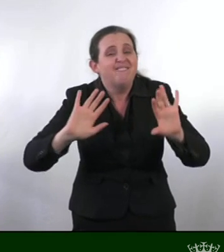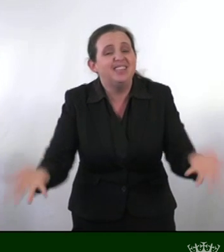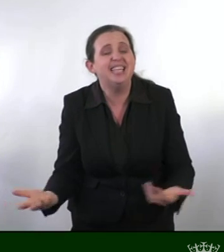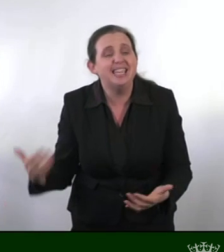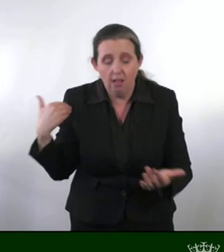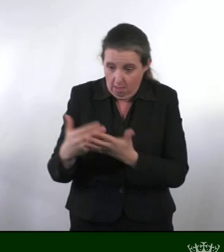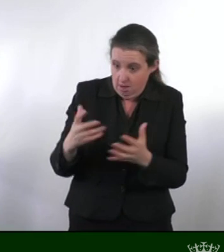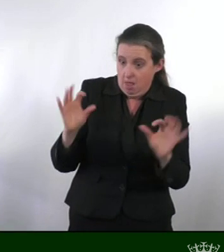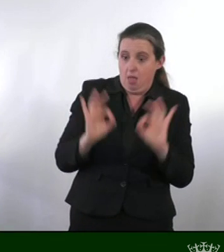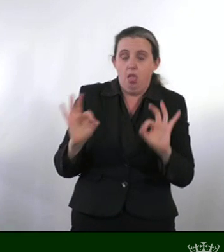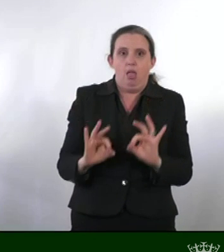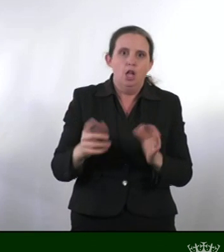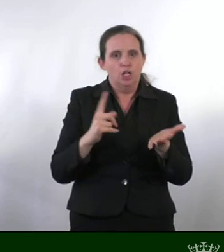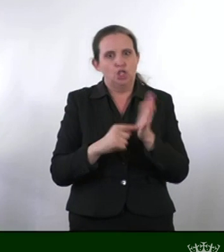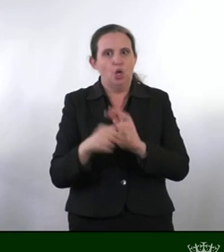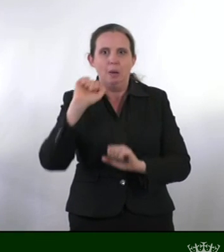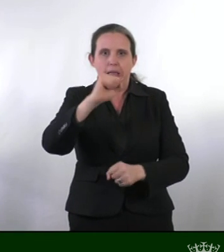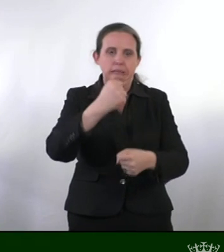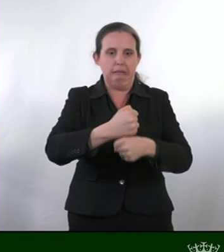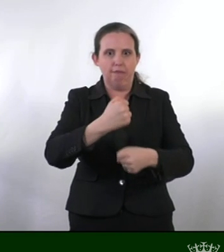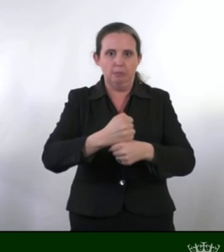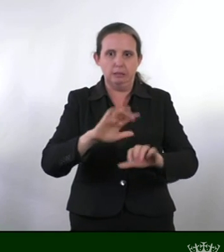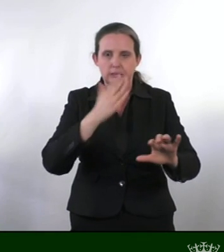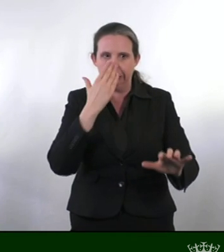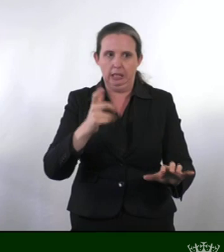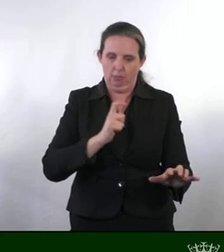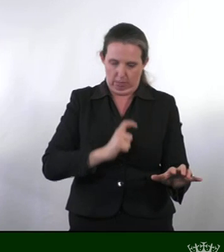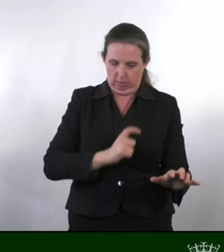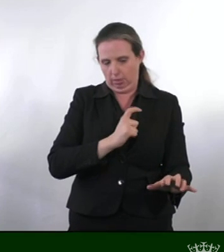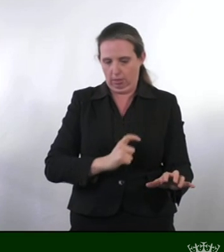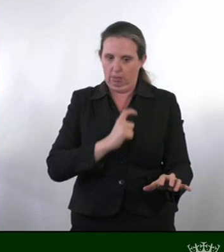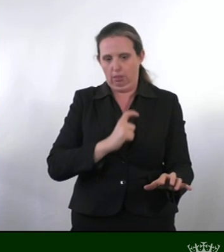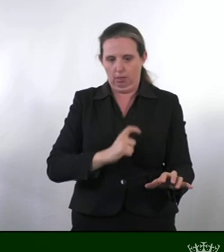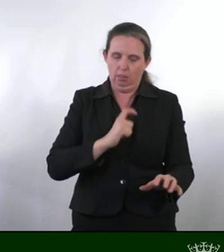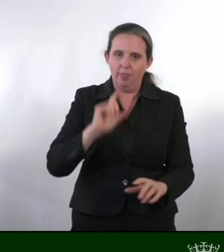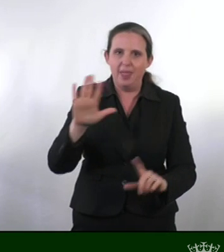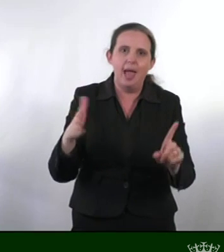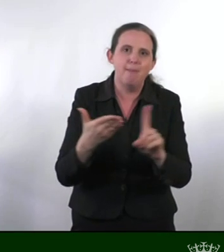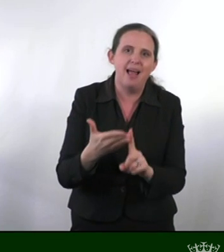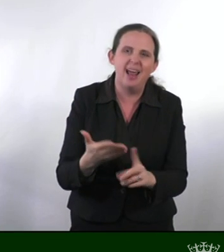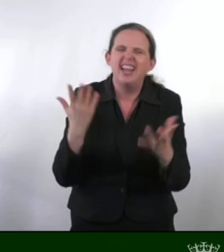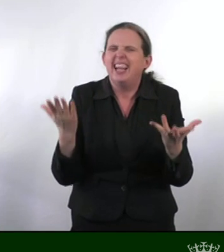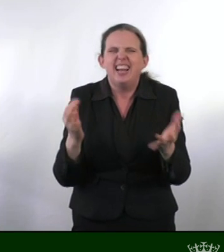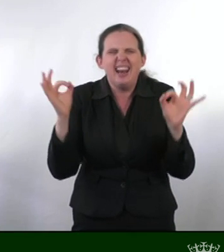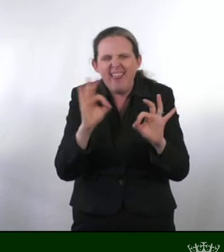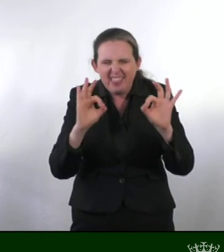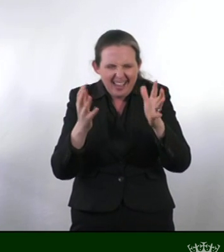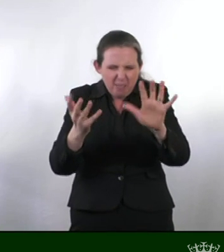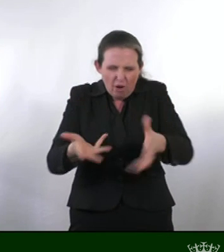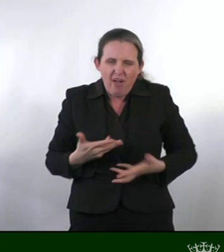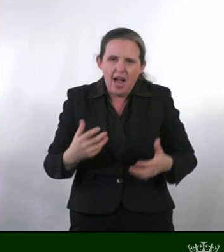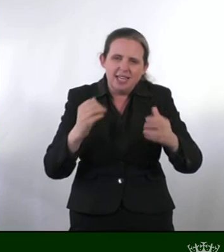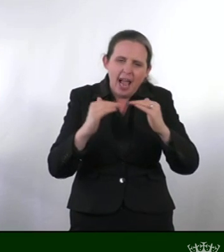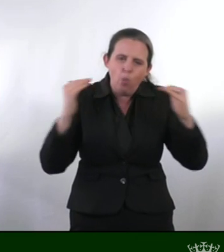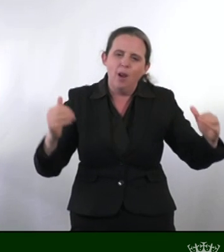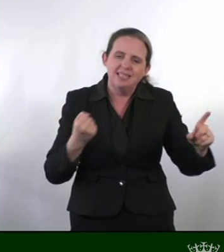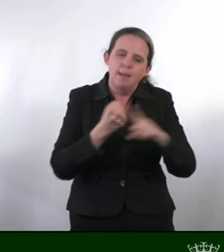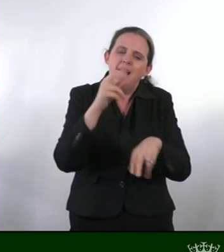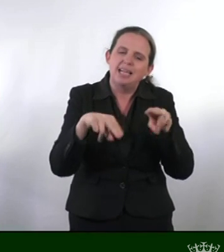And yet again he showed his Government’s lack of confidence in their own measures by failing to provide an equality impact assessment.